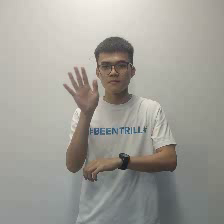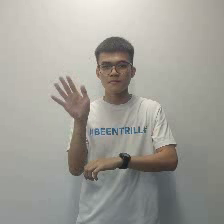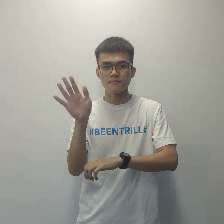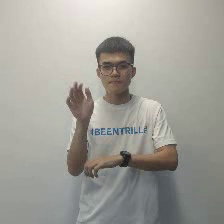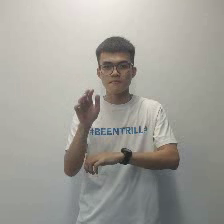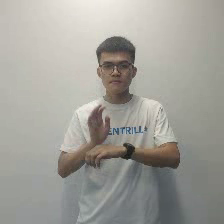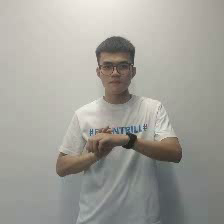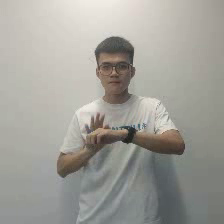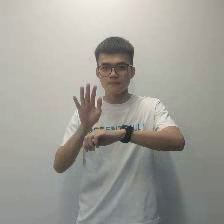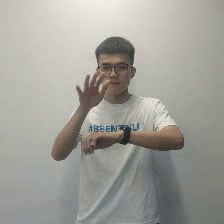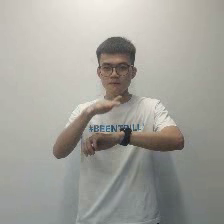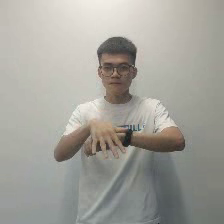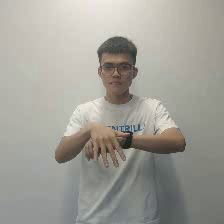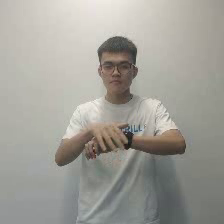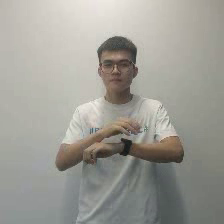Ban ngày